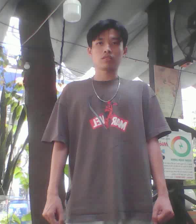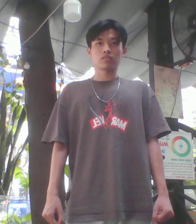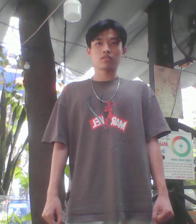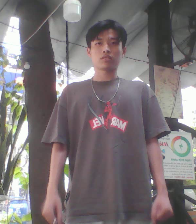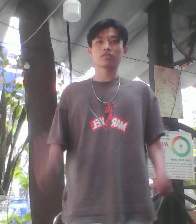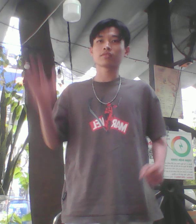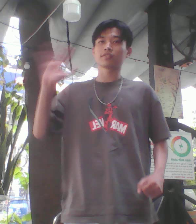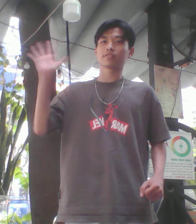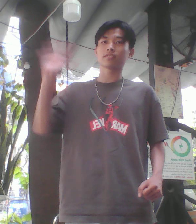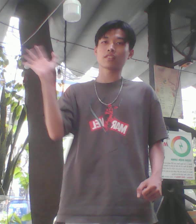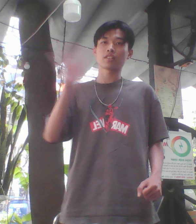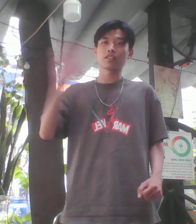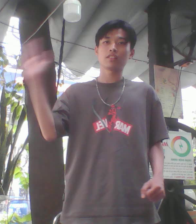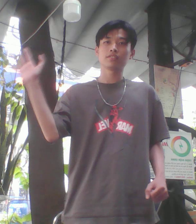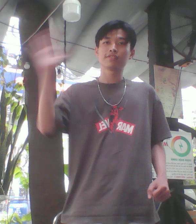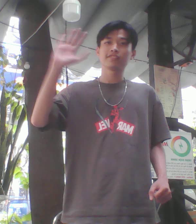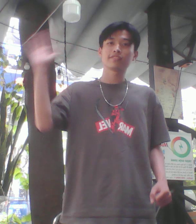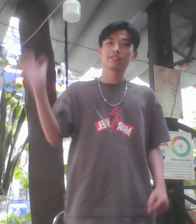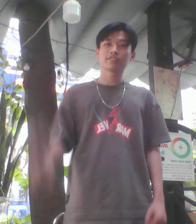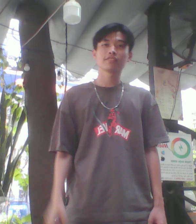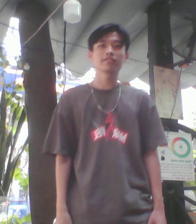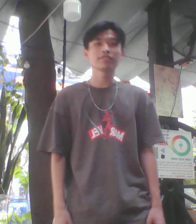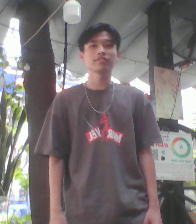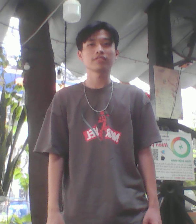xin chào